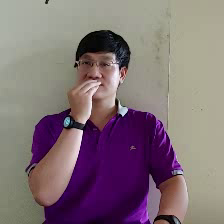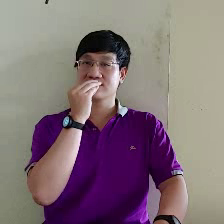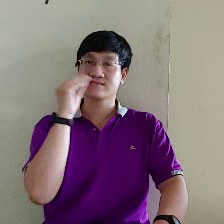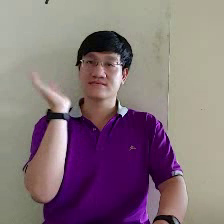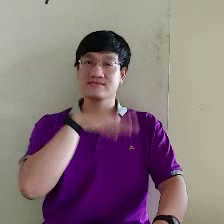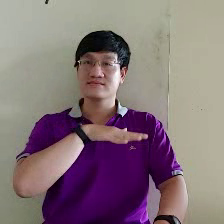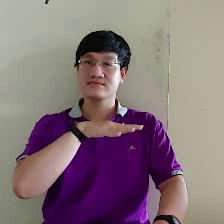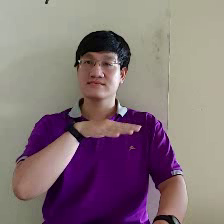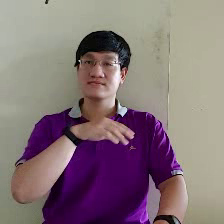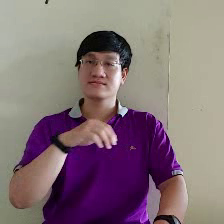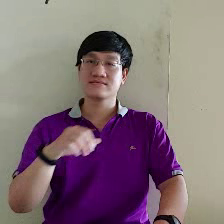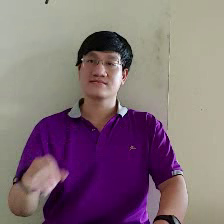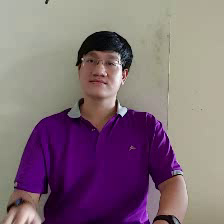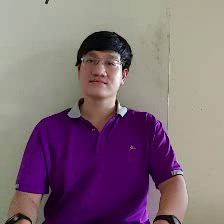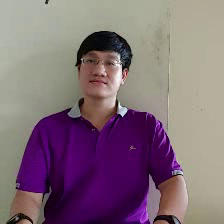Nói xấu